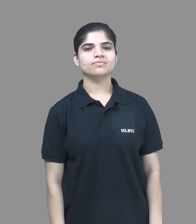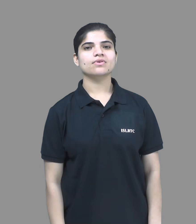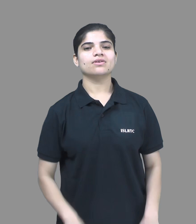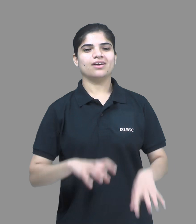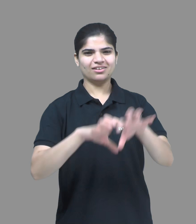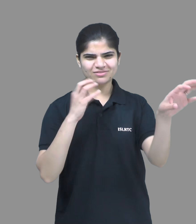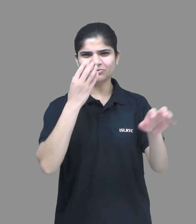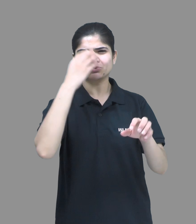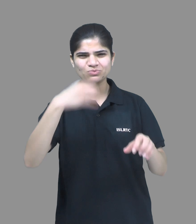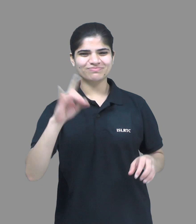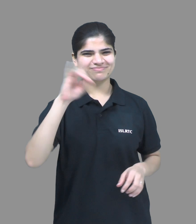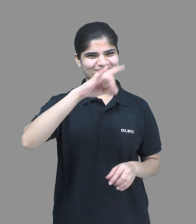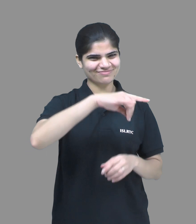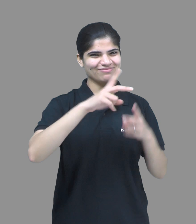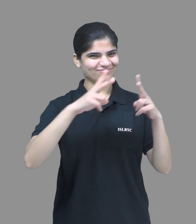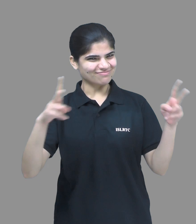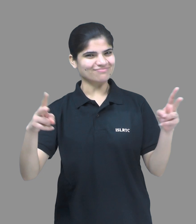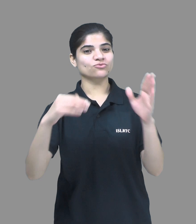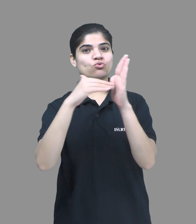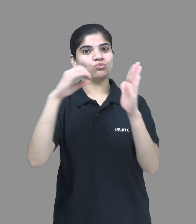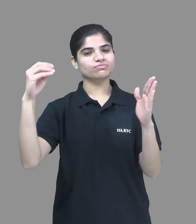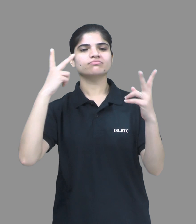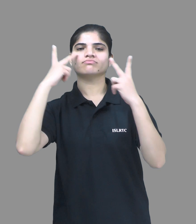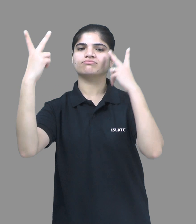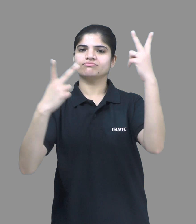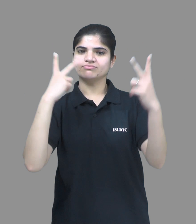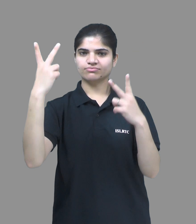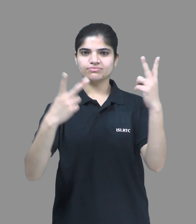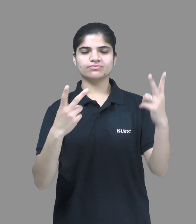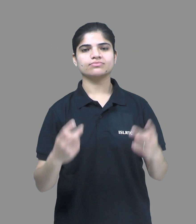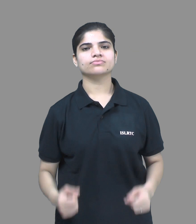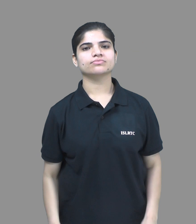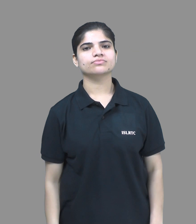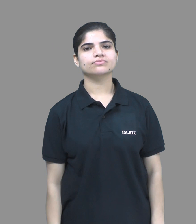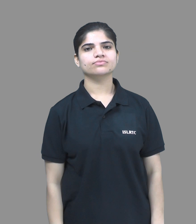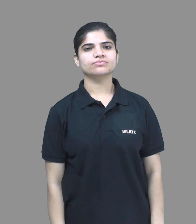Zoo